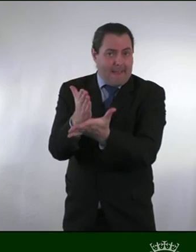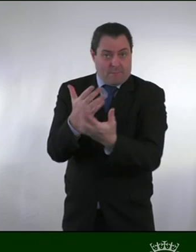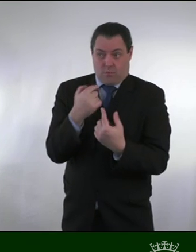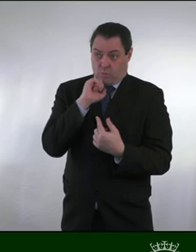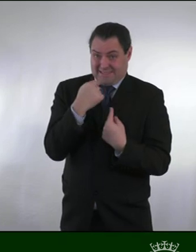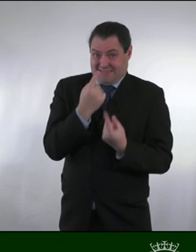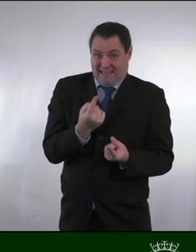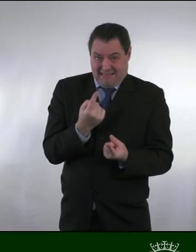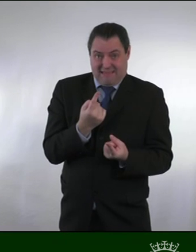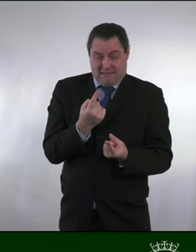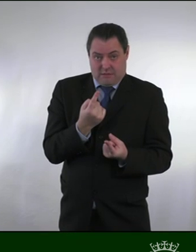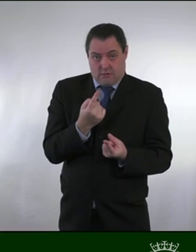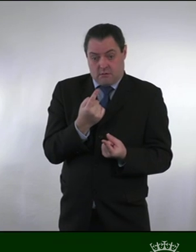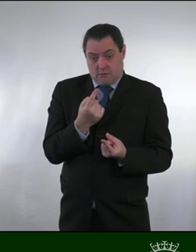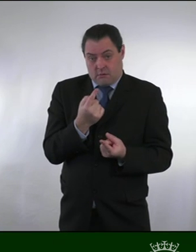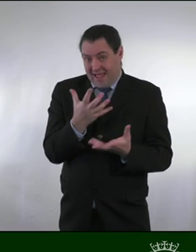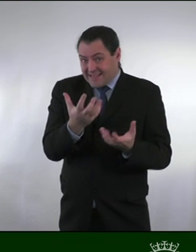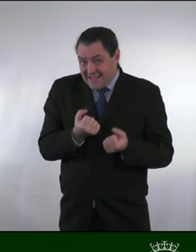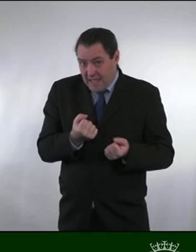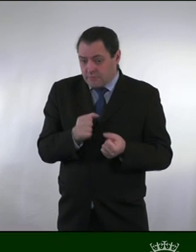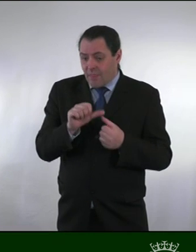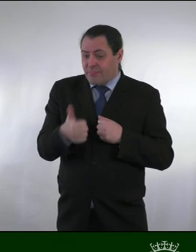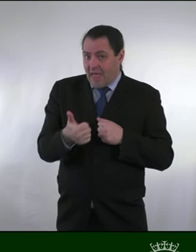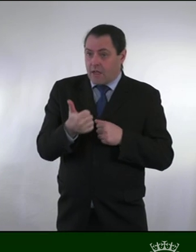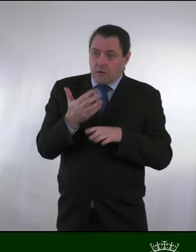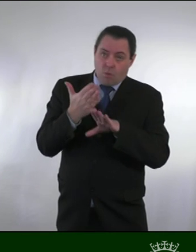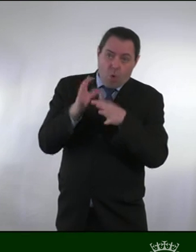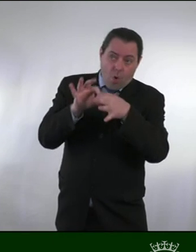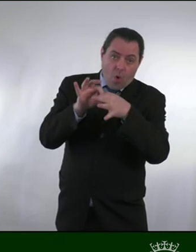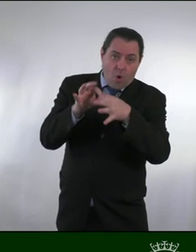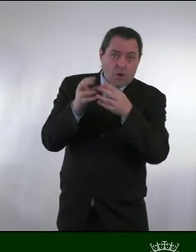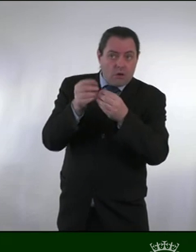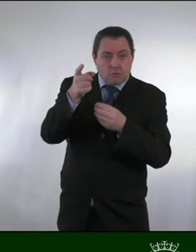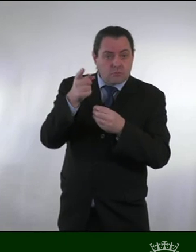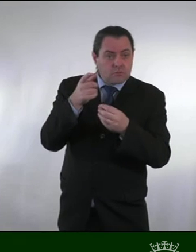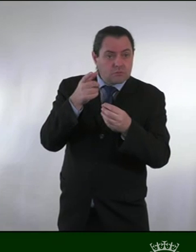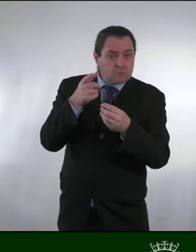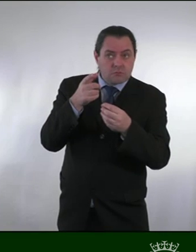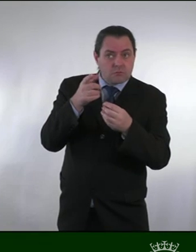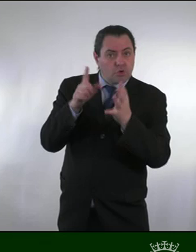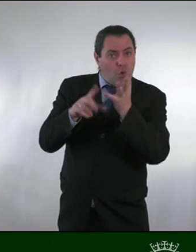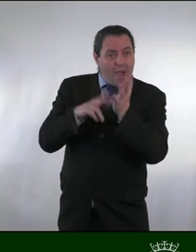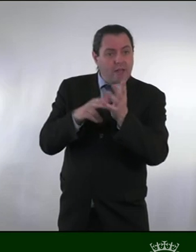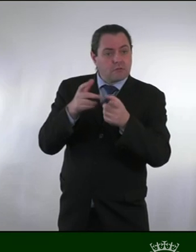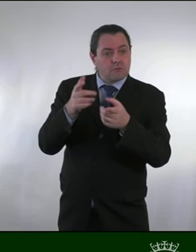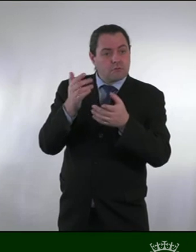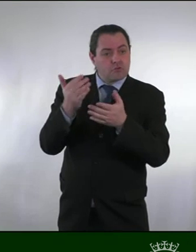If he is, will he work urgently with the new Biden Administration to bring the matter to the UN Security Council—